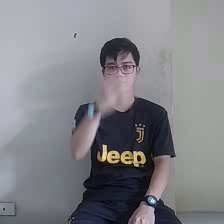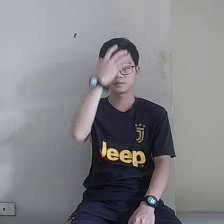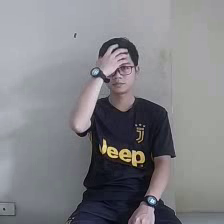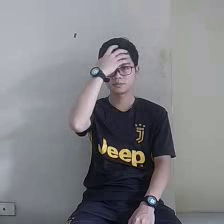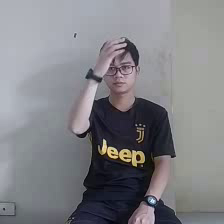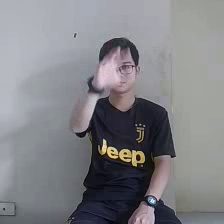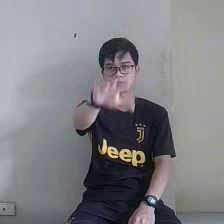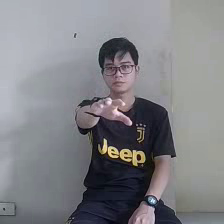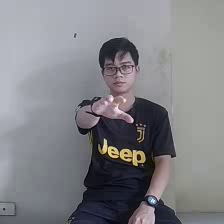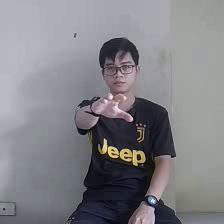Áp dụng